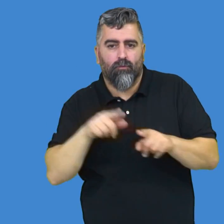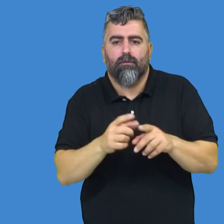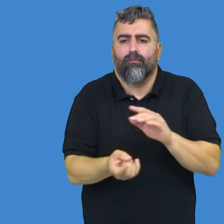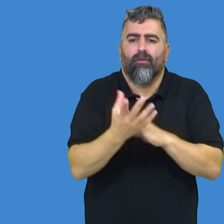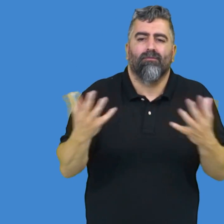crear